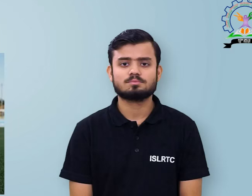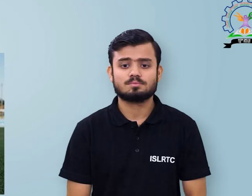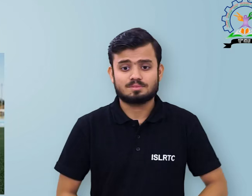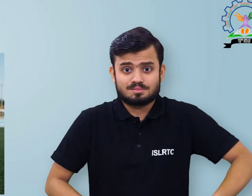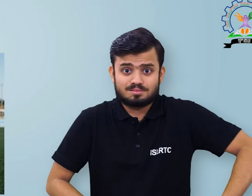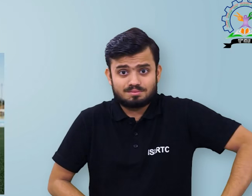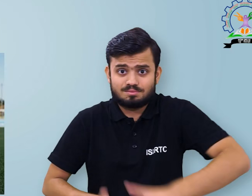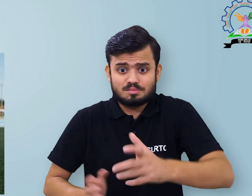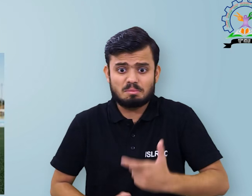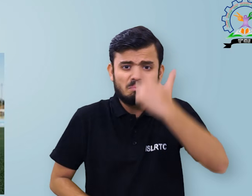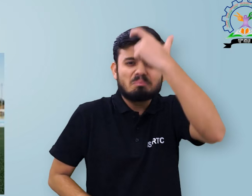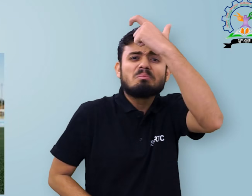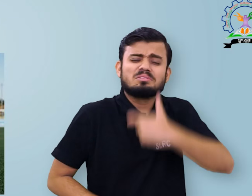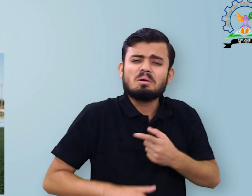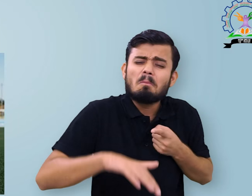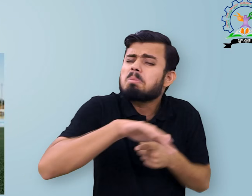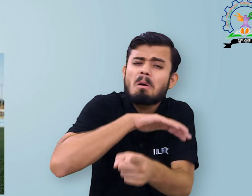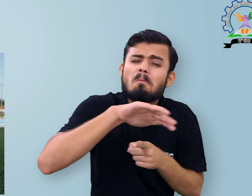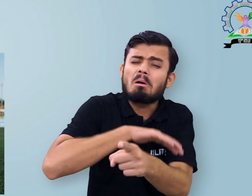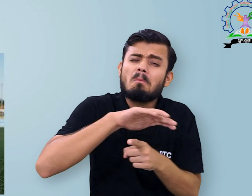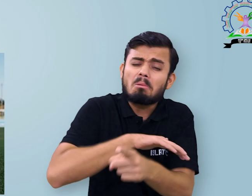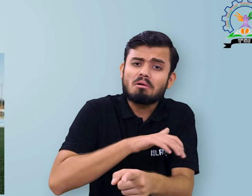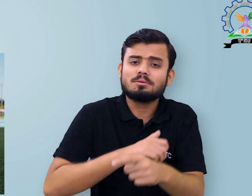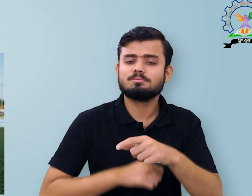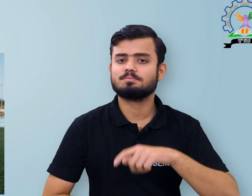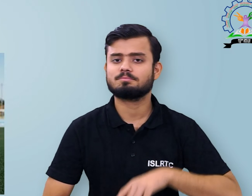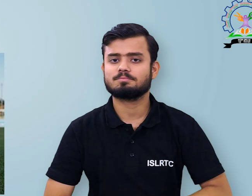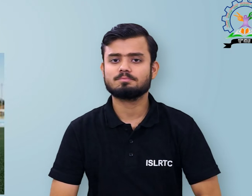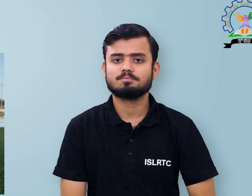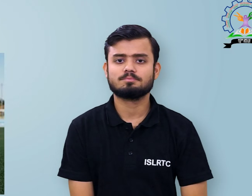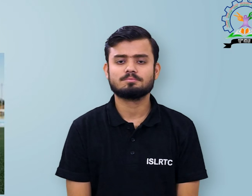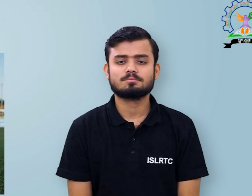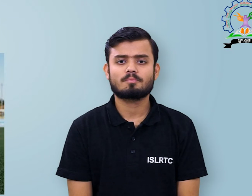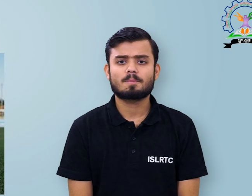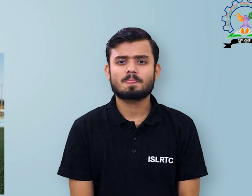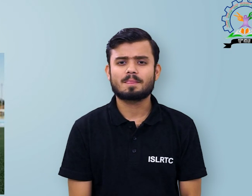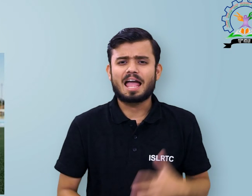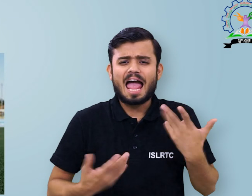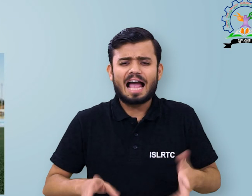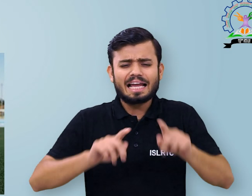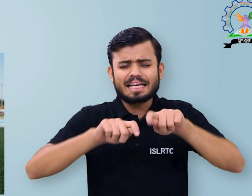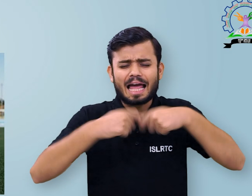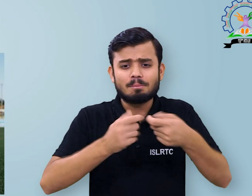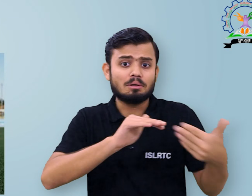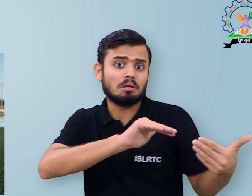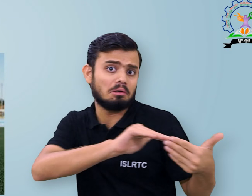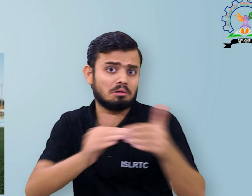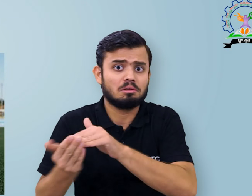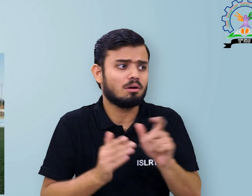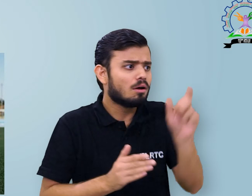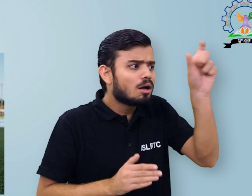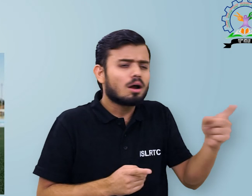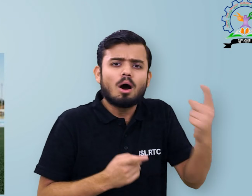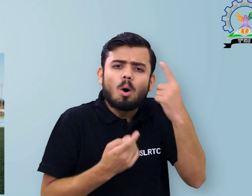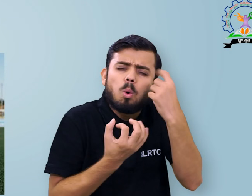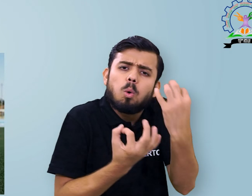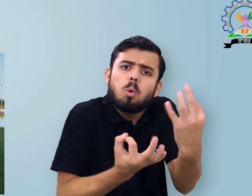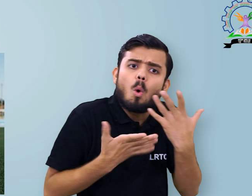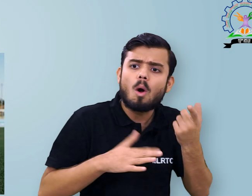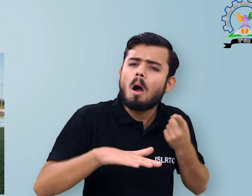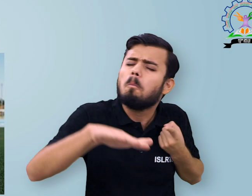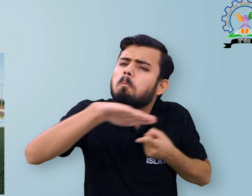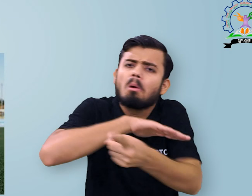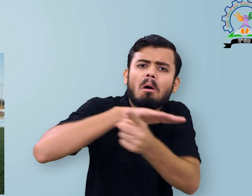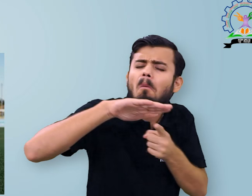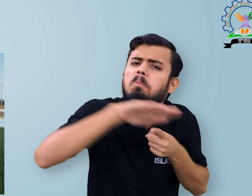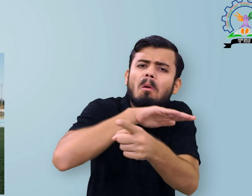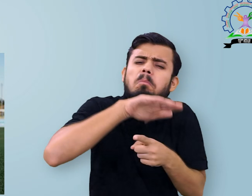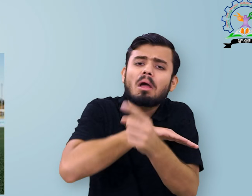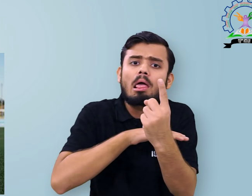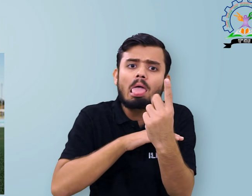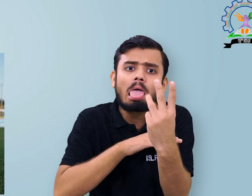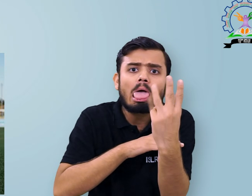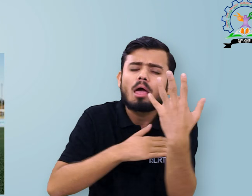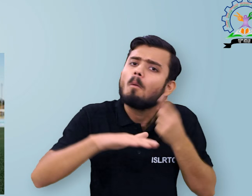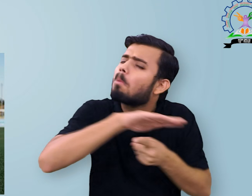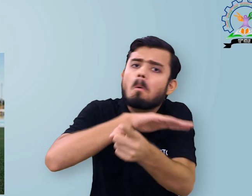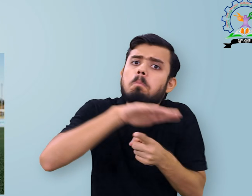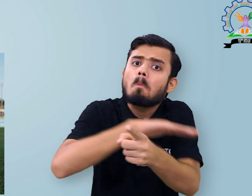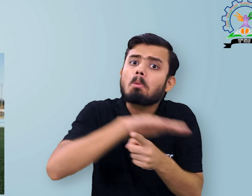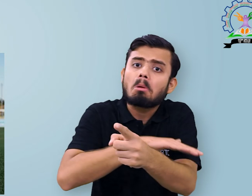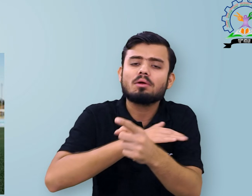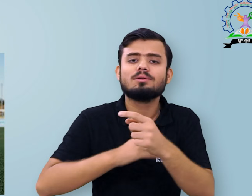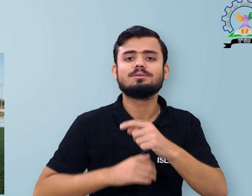Hattrick In football, a hat trick is when a player scores three goals in a single game.